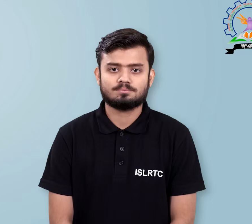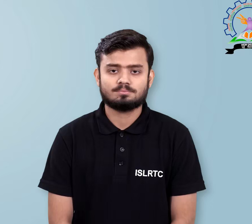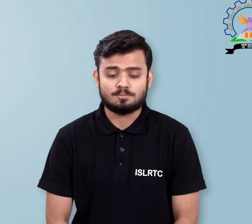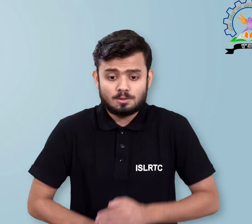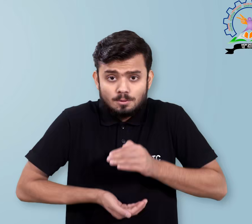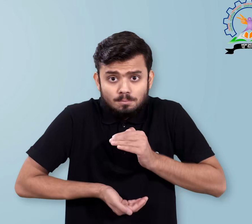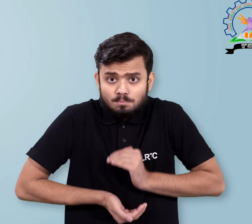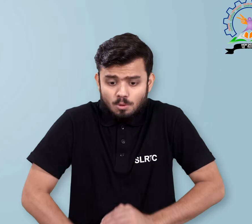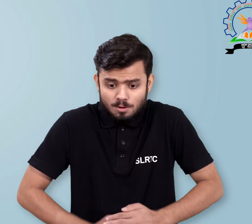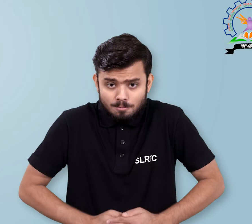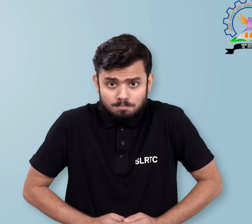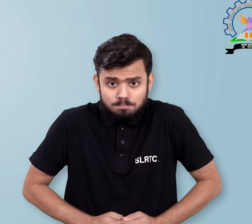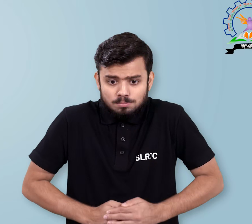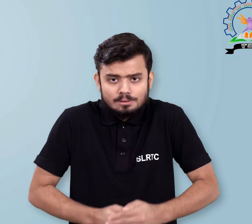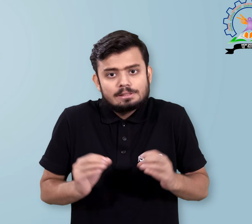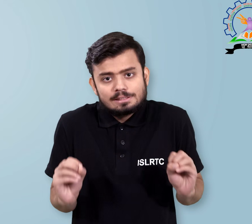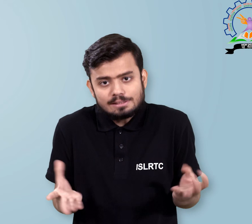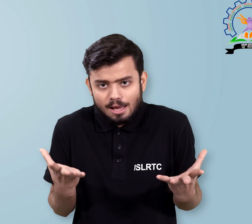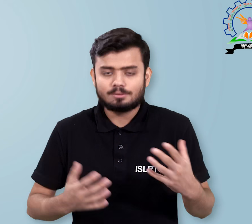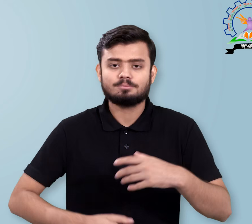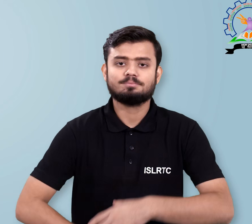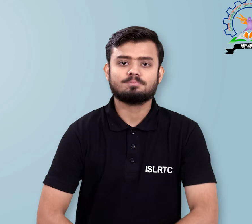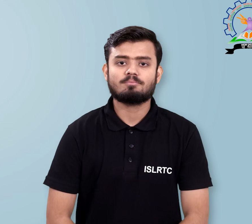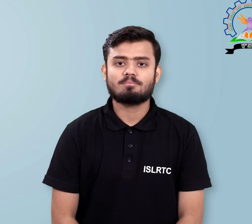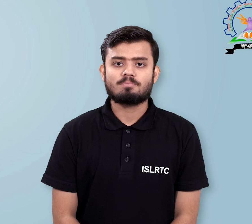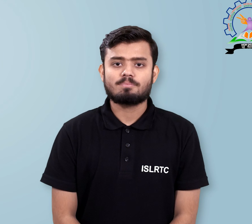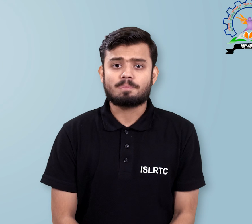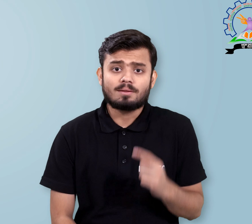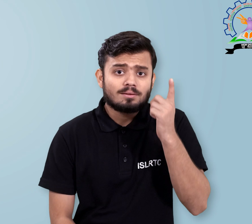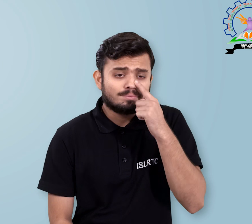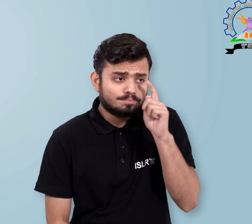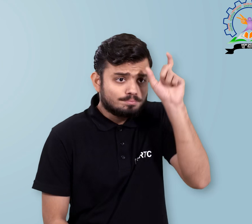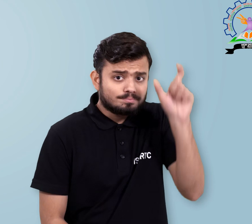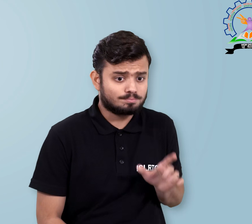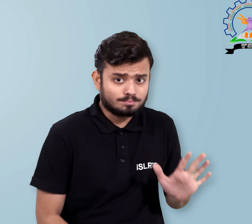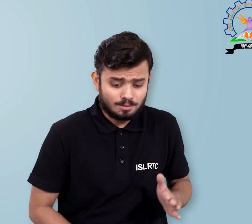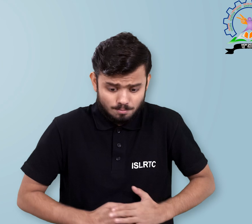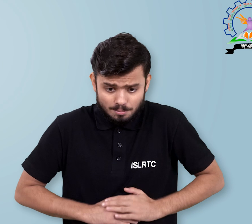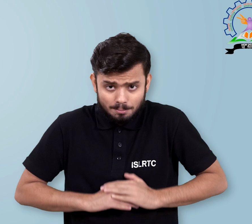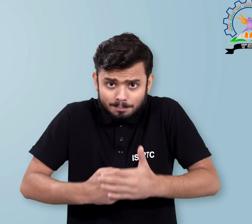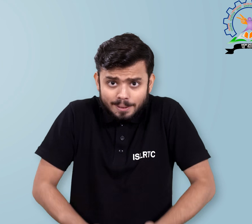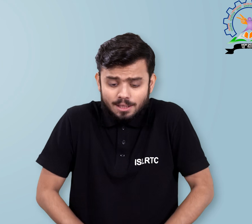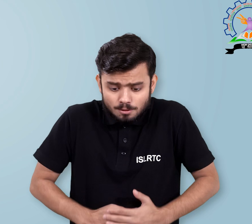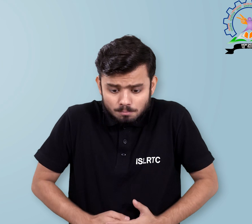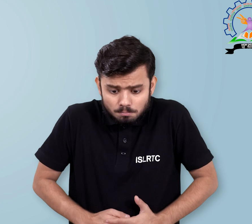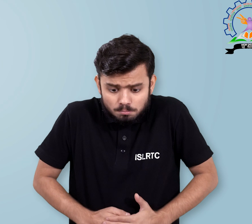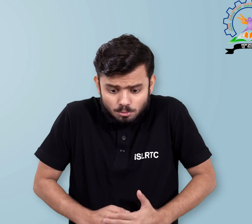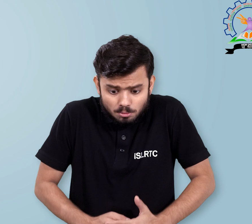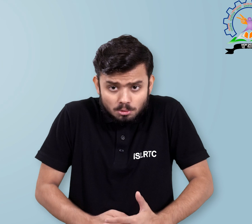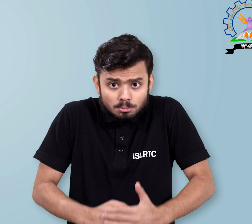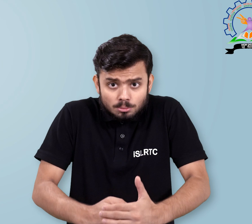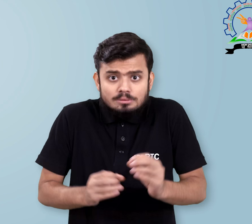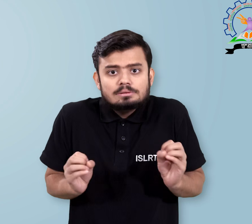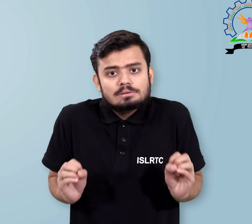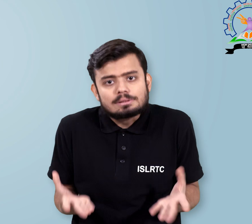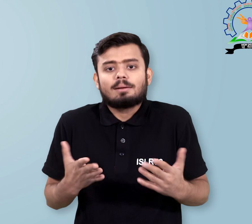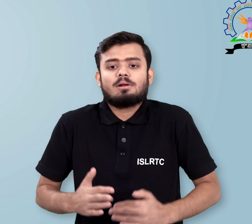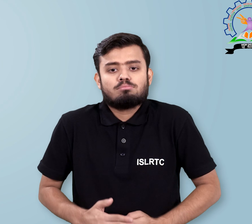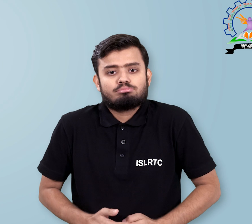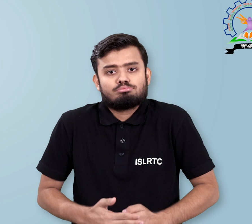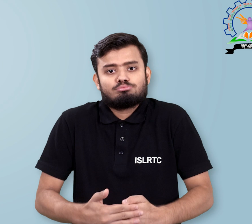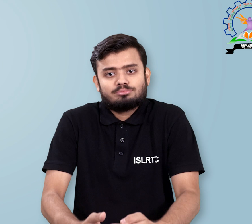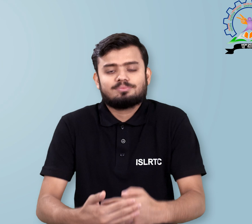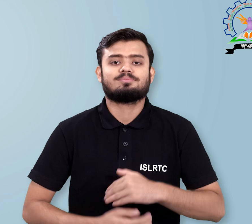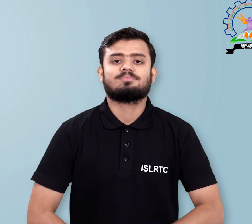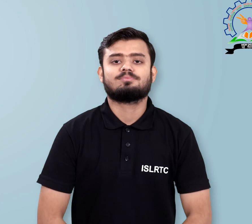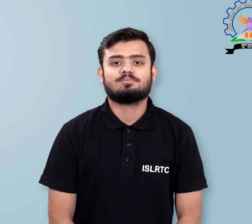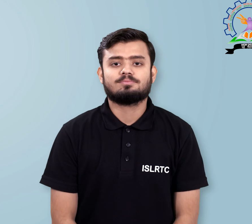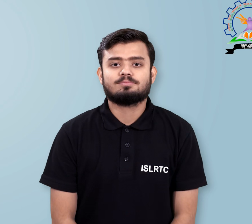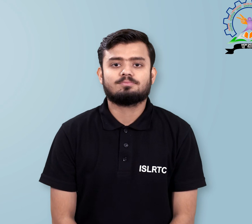Conceive 2 To create the beginning of a pregnancy